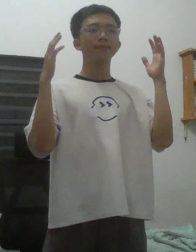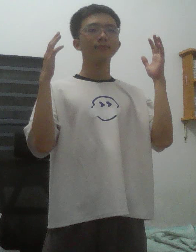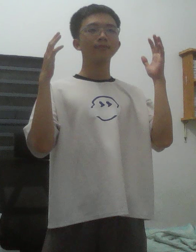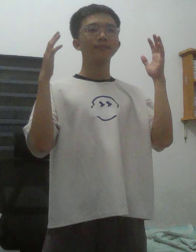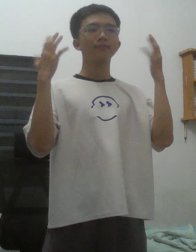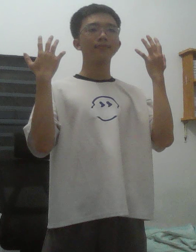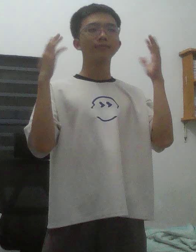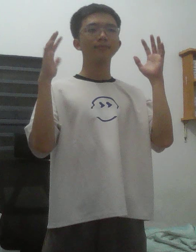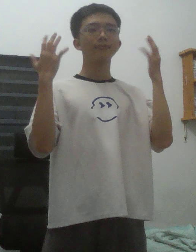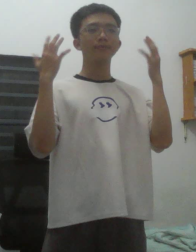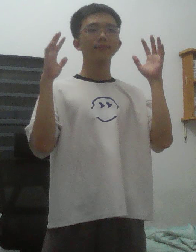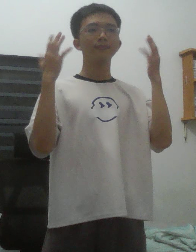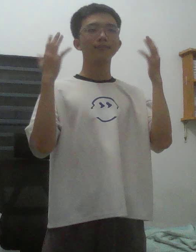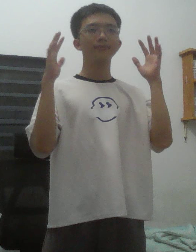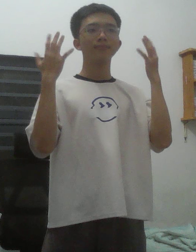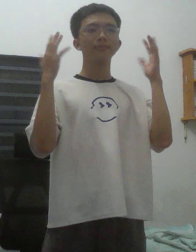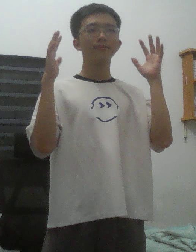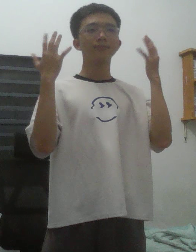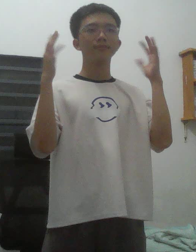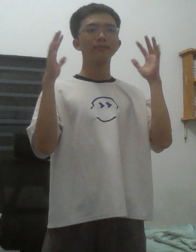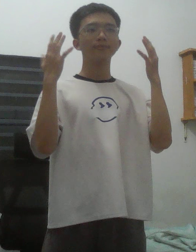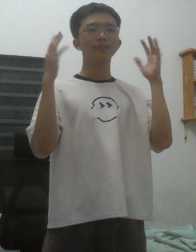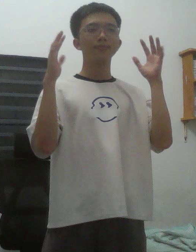vo tay